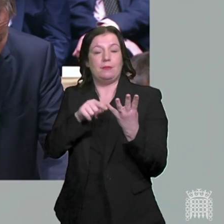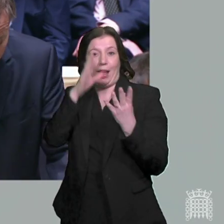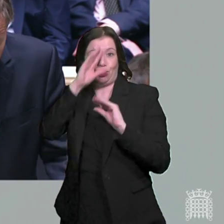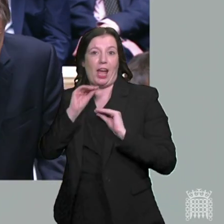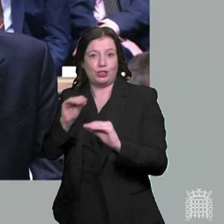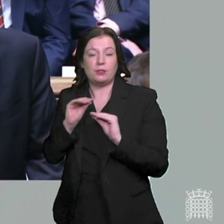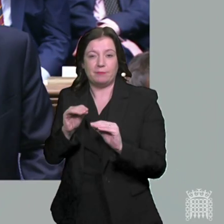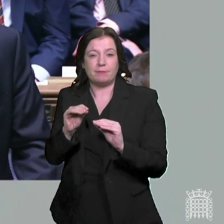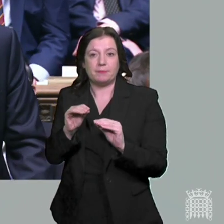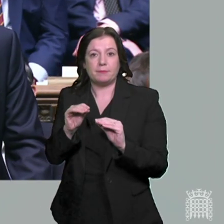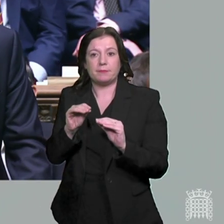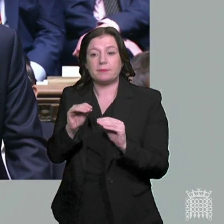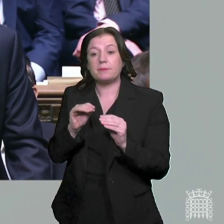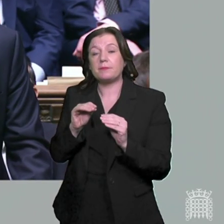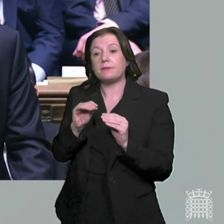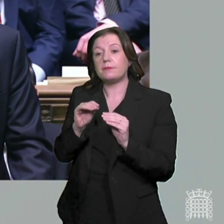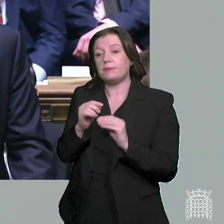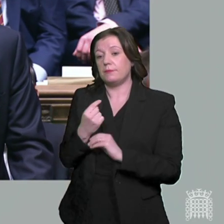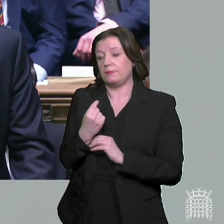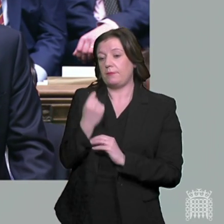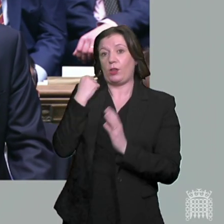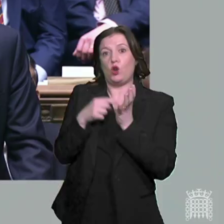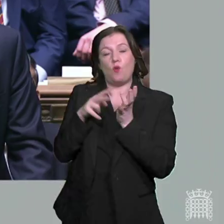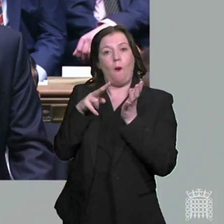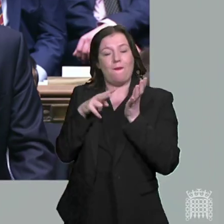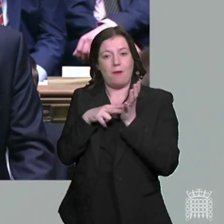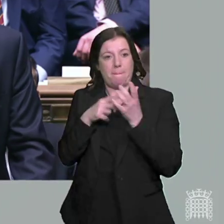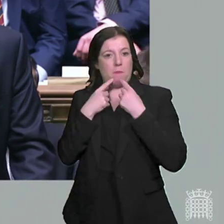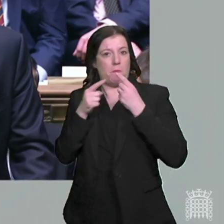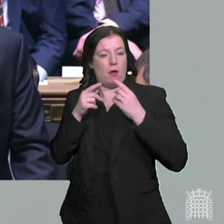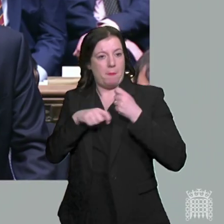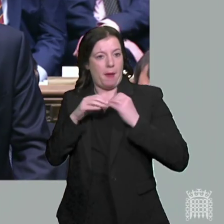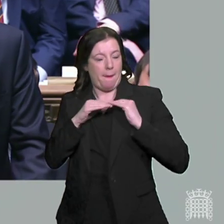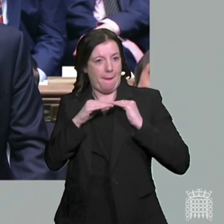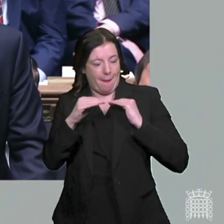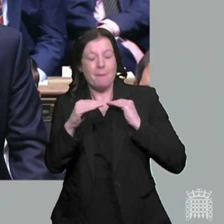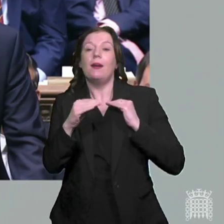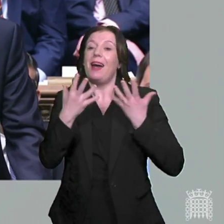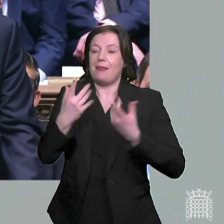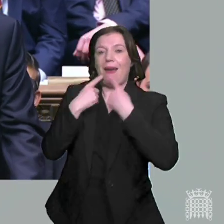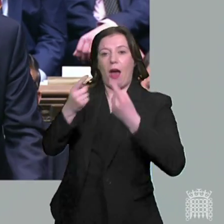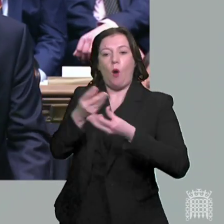In November we delivered stability; today it is growth.